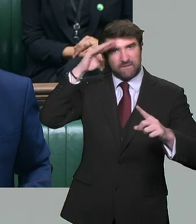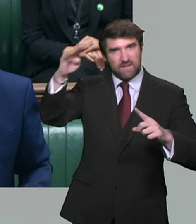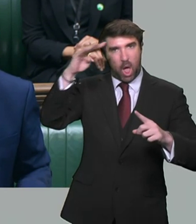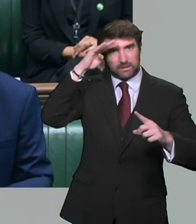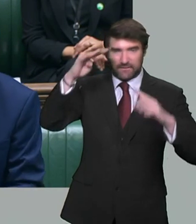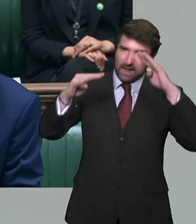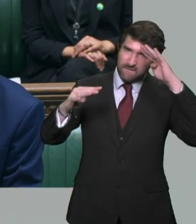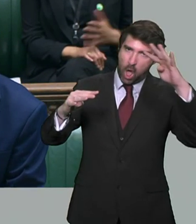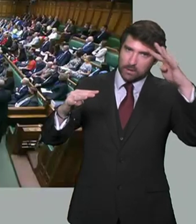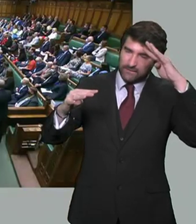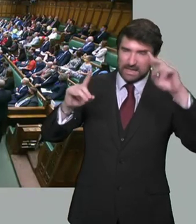That is the difference.